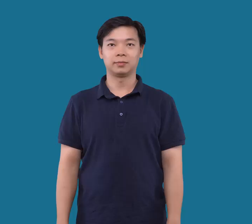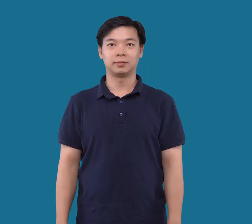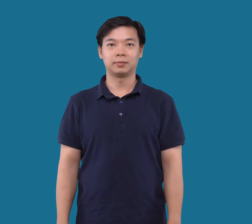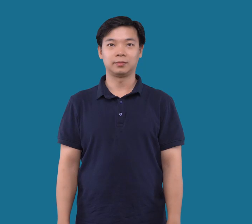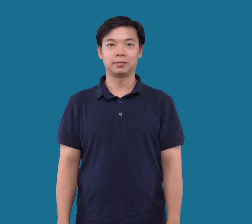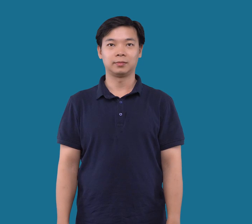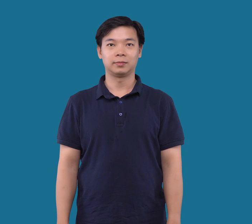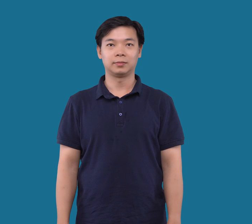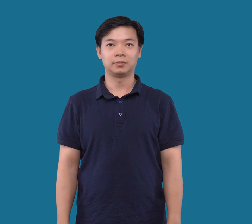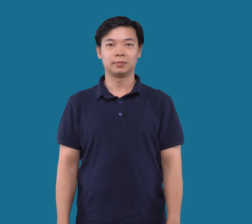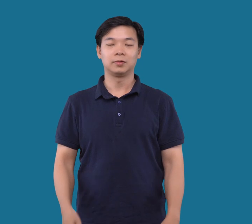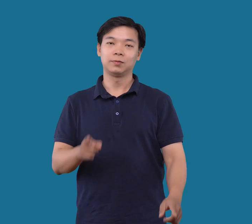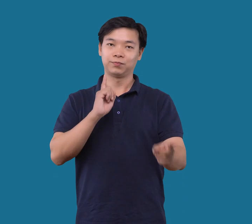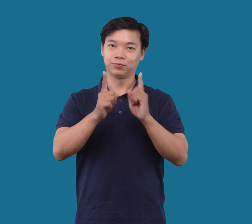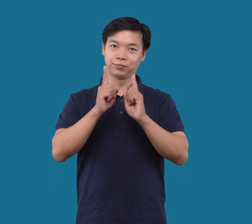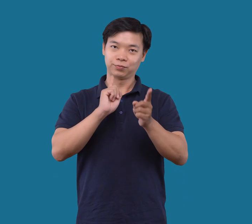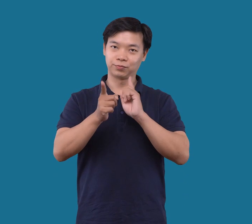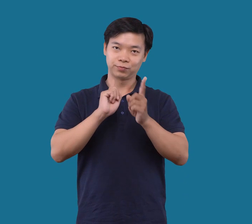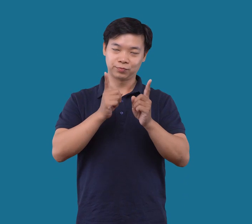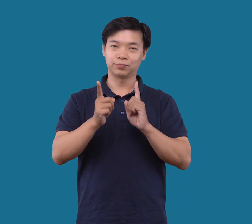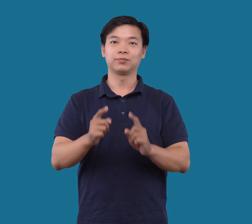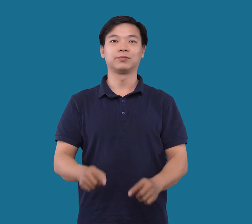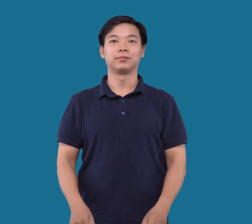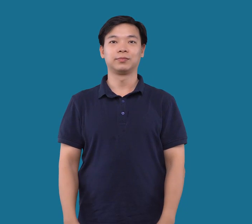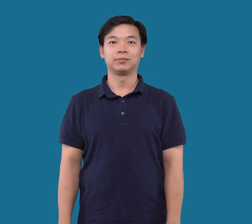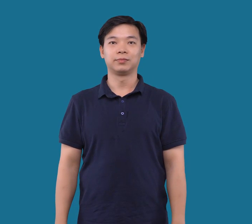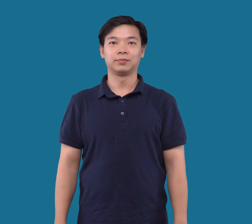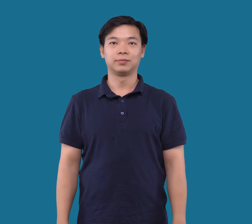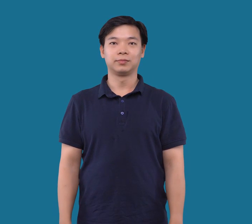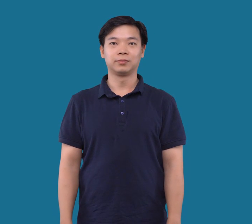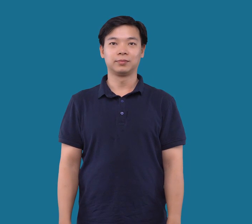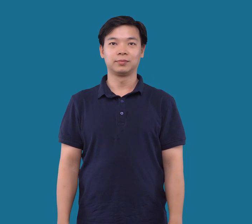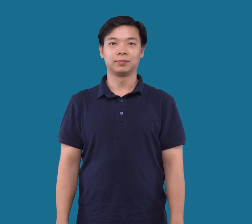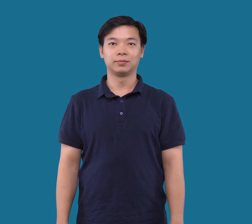đối thoại